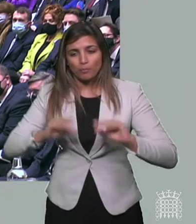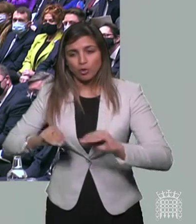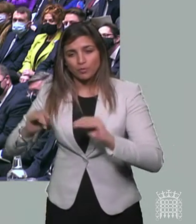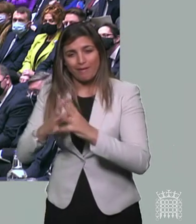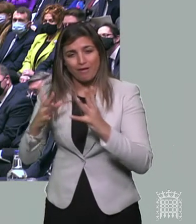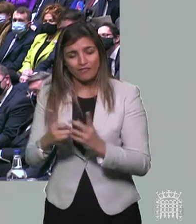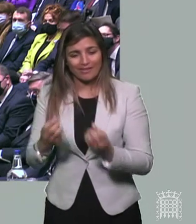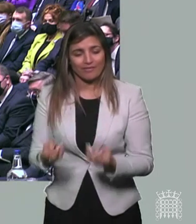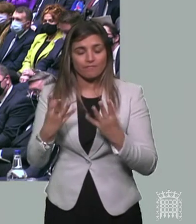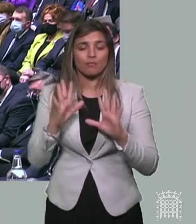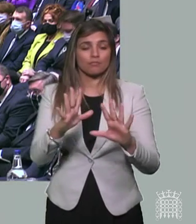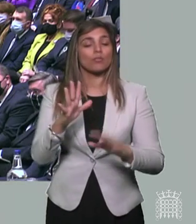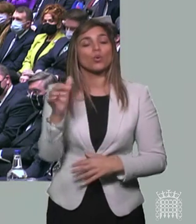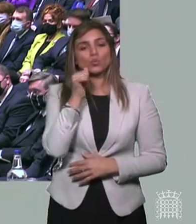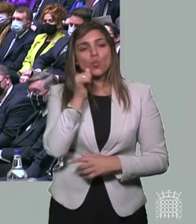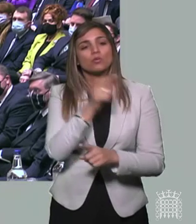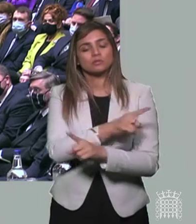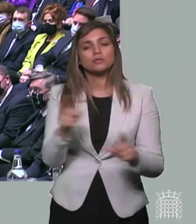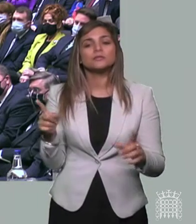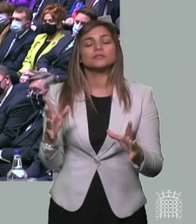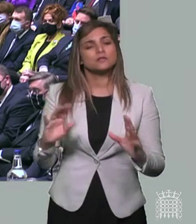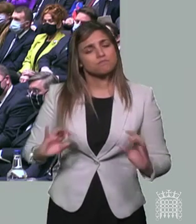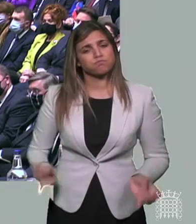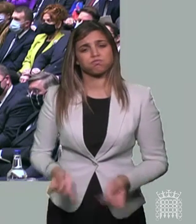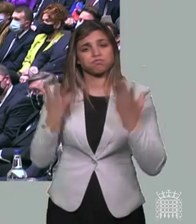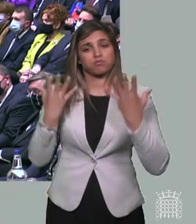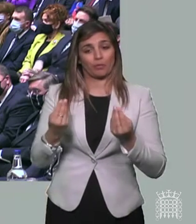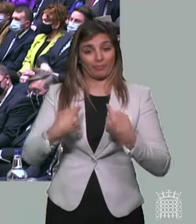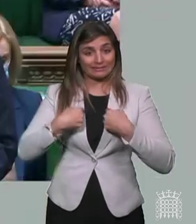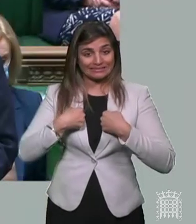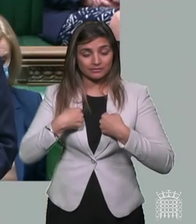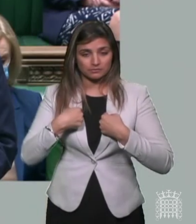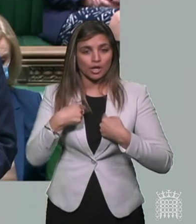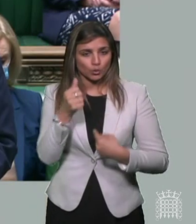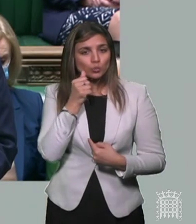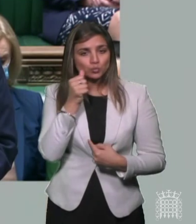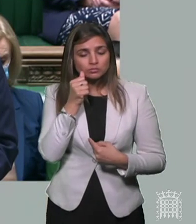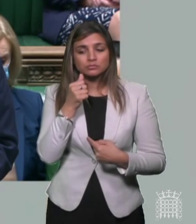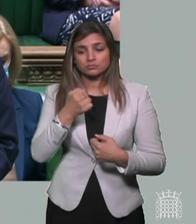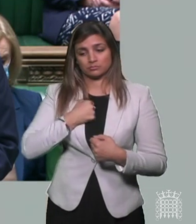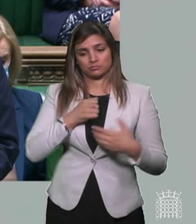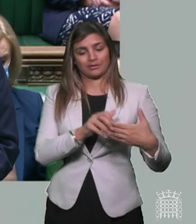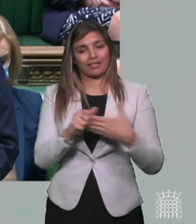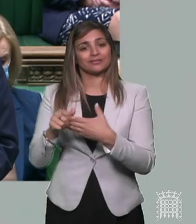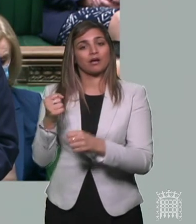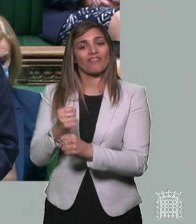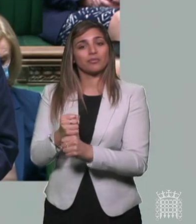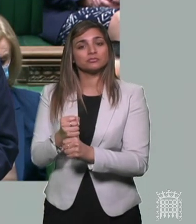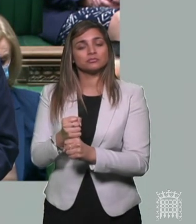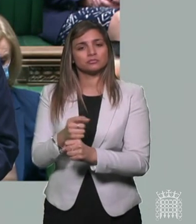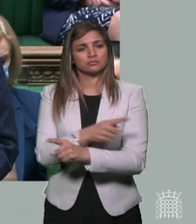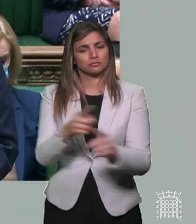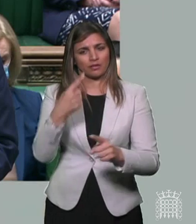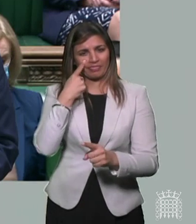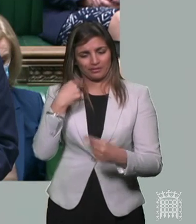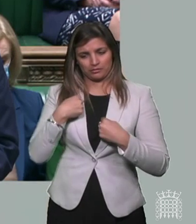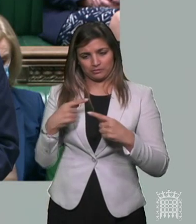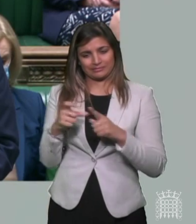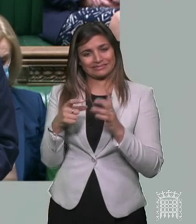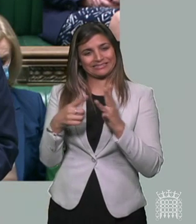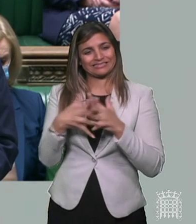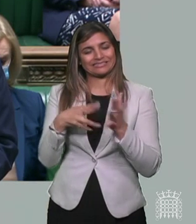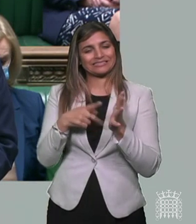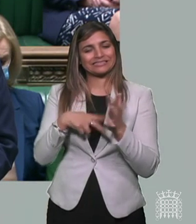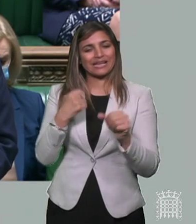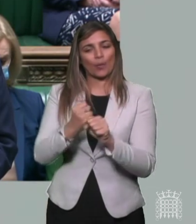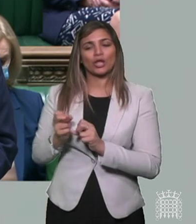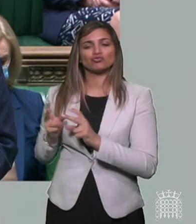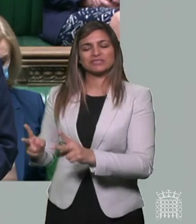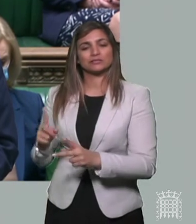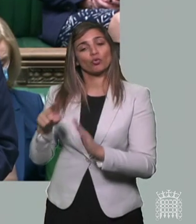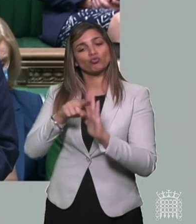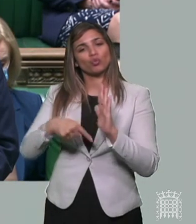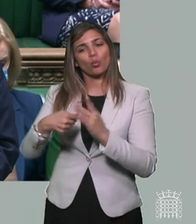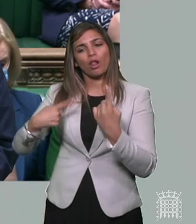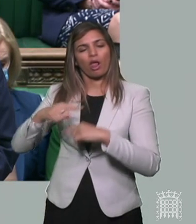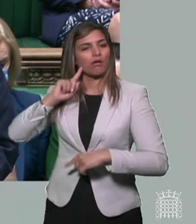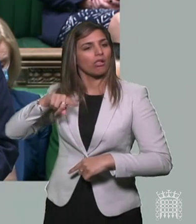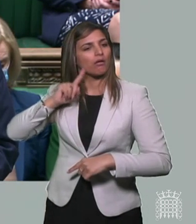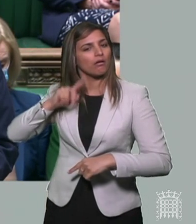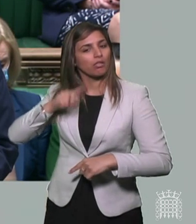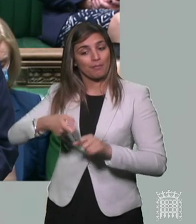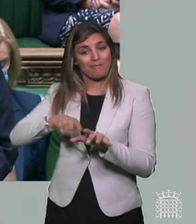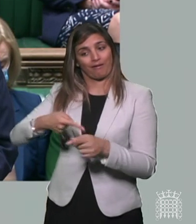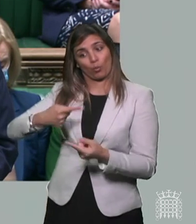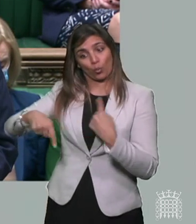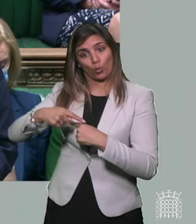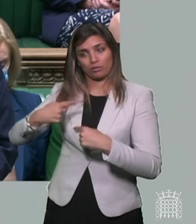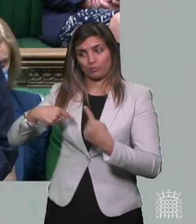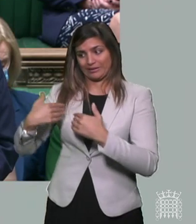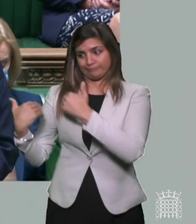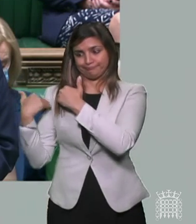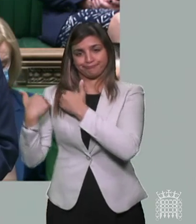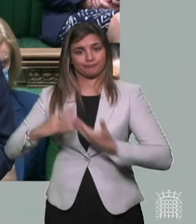I know the rage they feel with me and with the Government I lead when they think that in Downing Street itself the rules are not being properly followed by the people who make the rules.